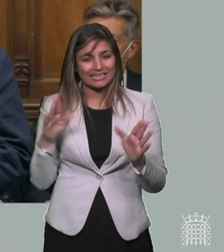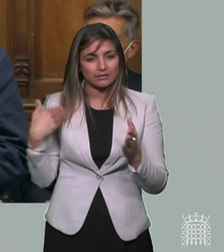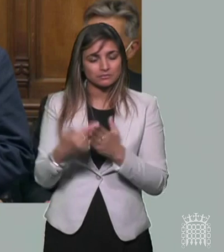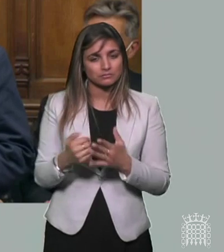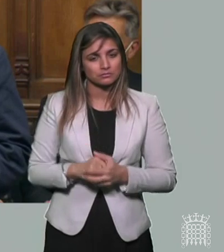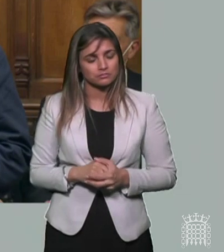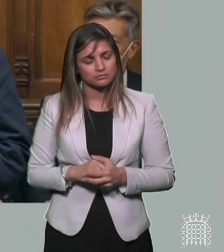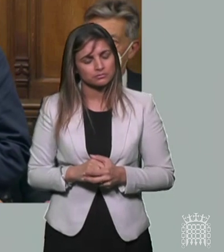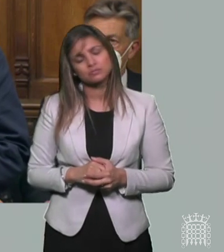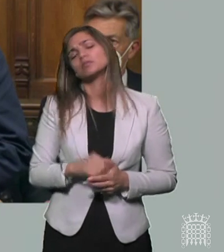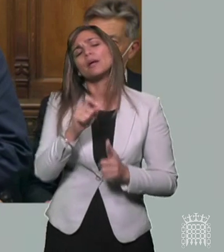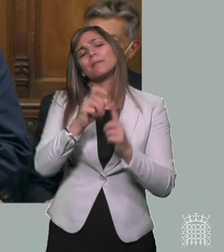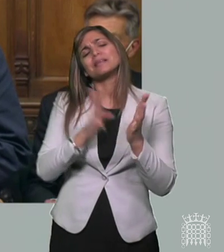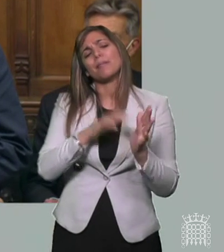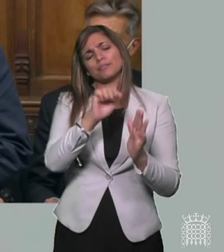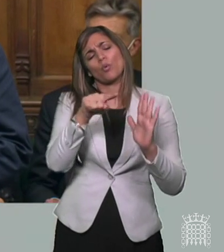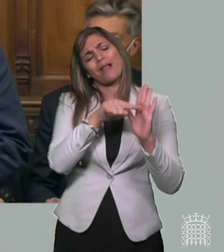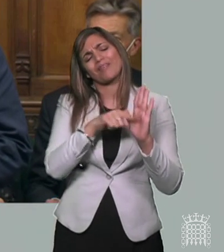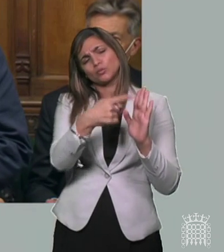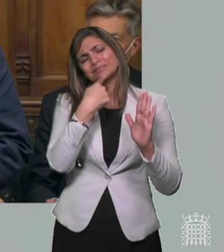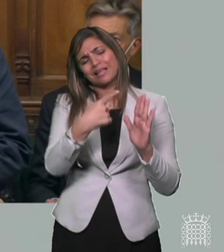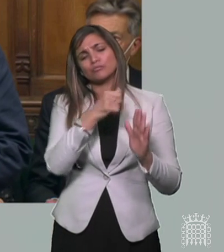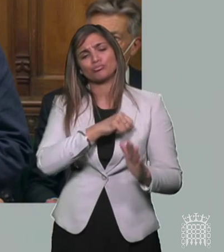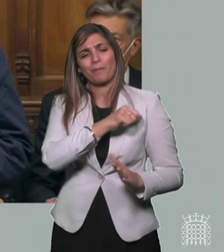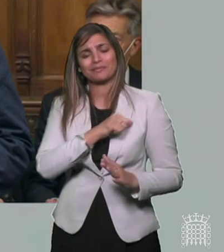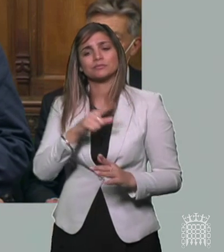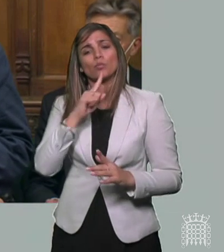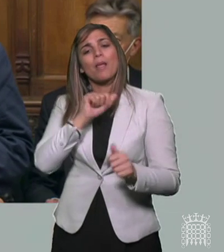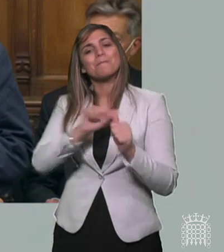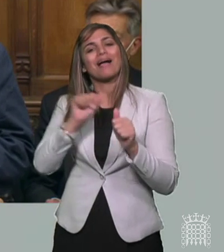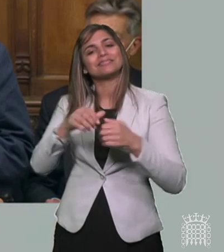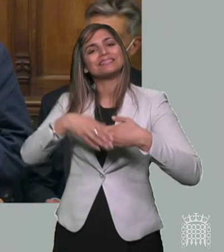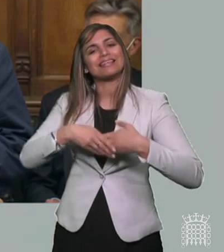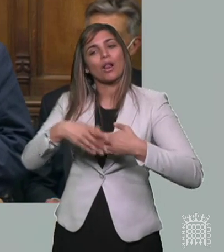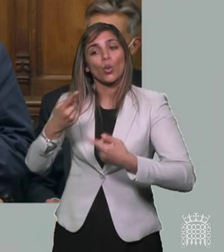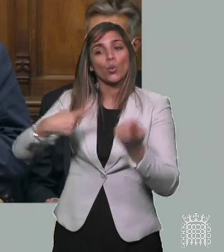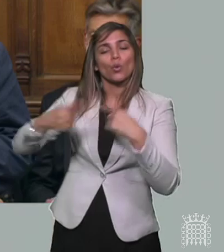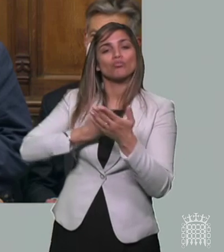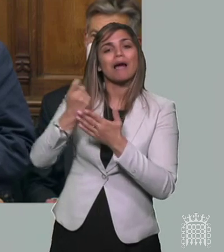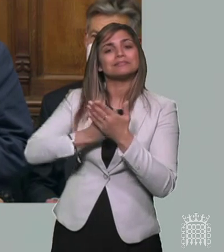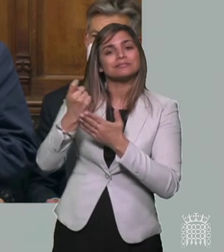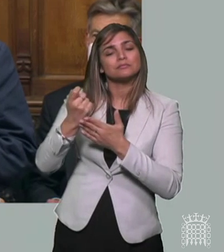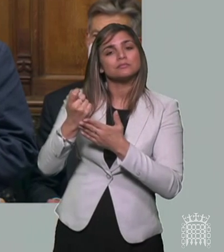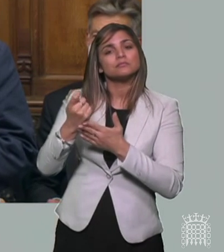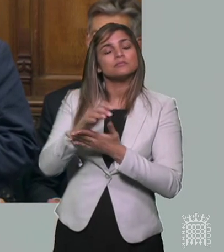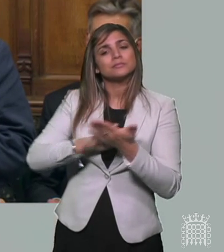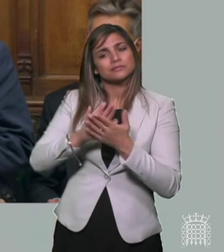The Prime Minister’s own manifesto promised a better deal for renters, which included abolishing no-fault evictions.